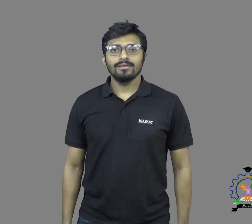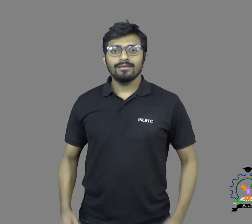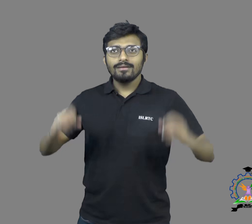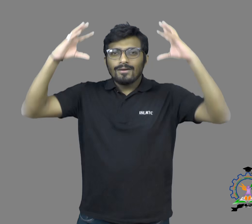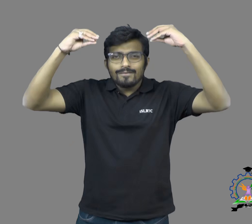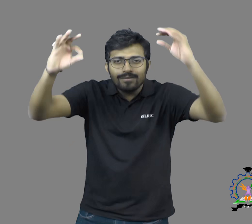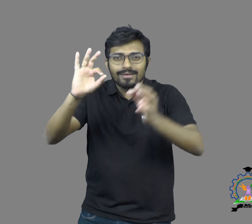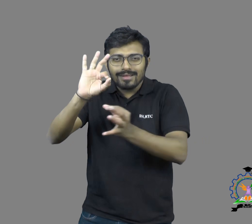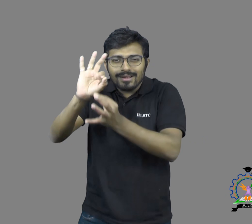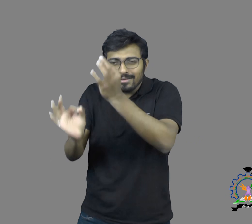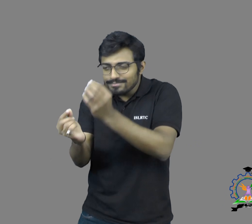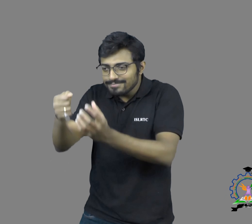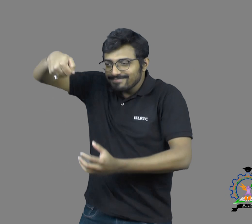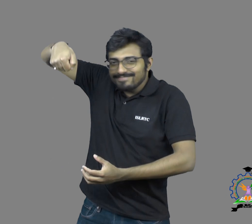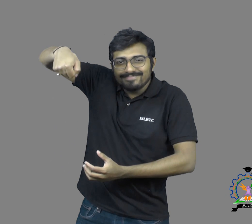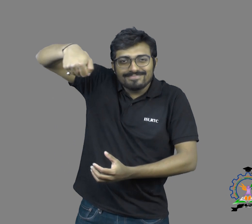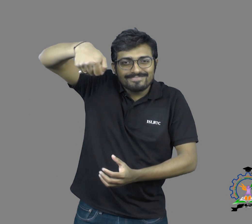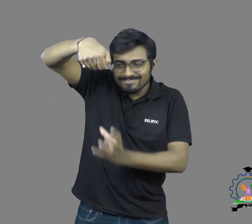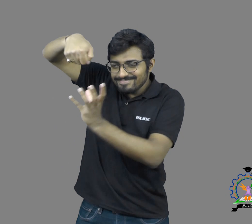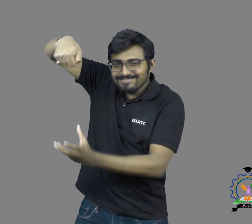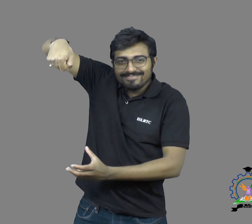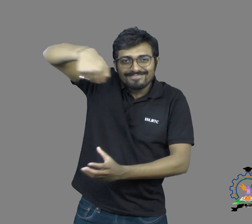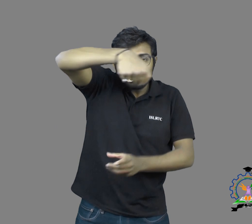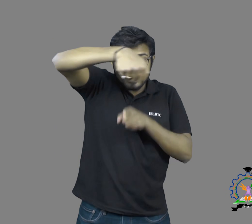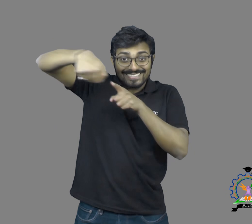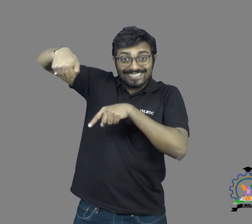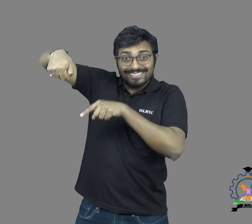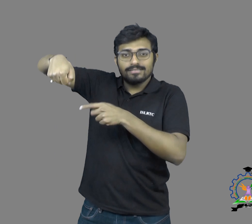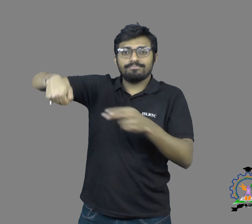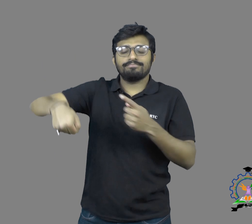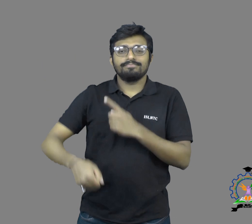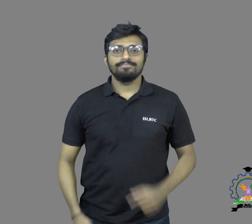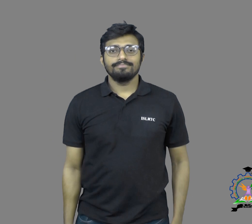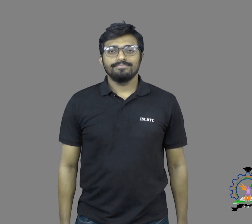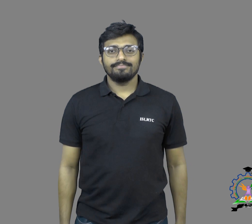Lantern Oil Lamp